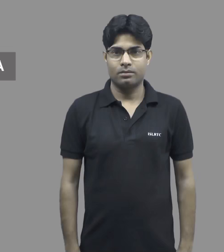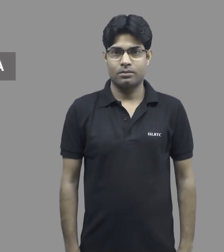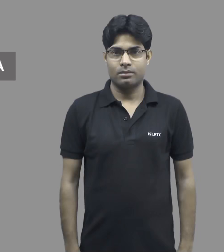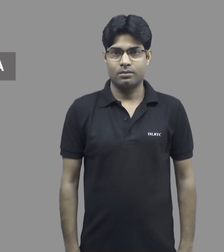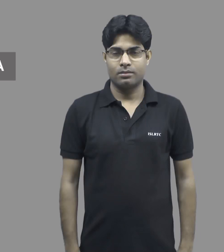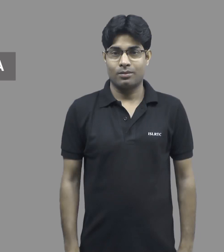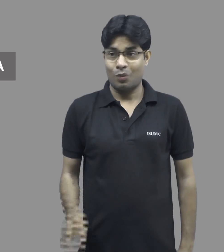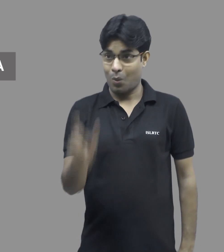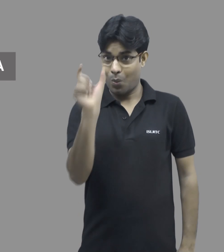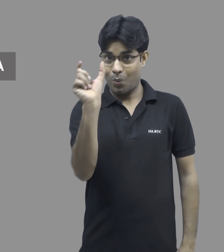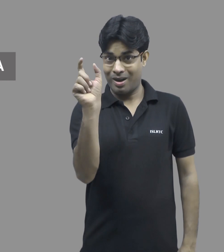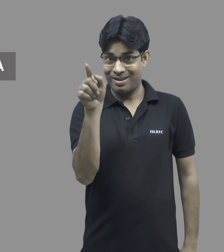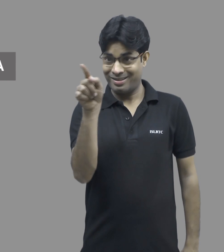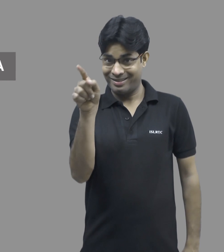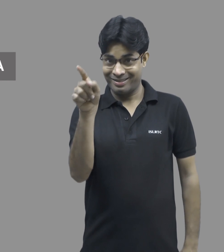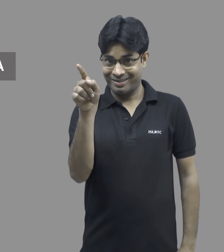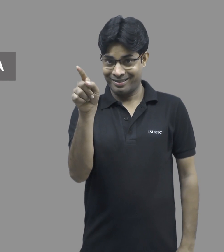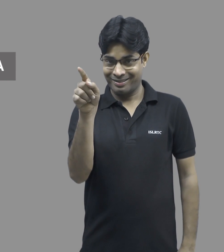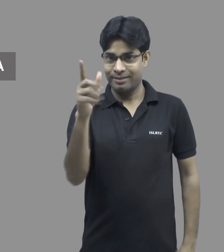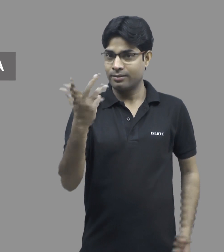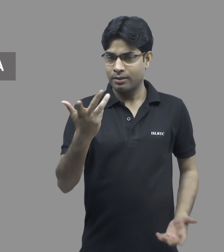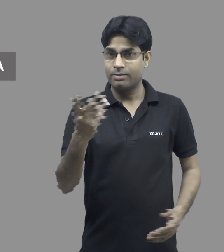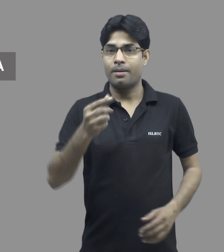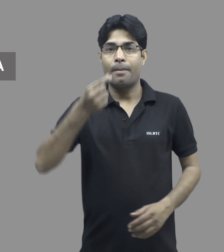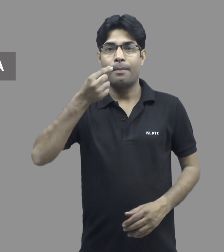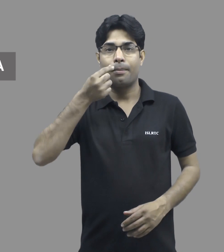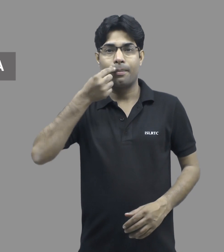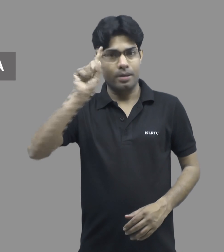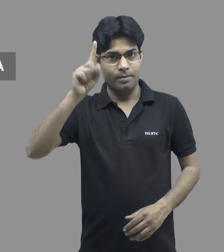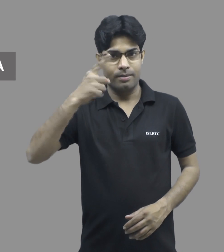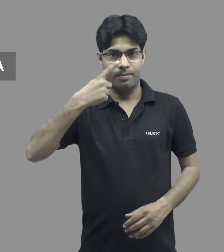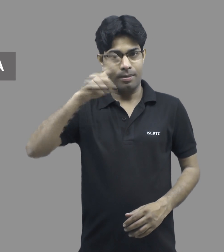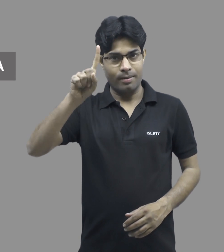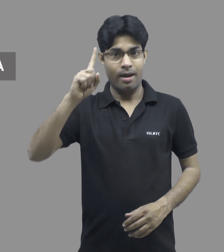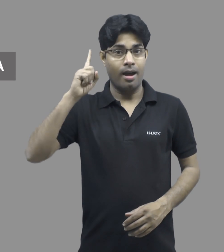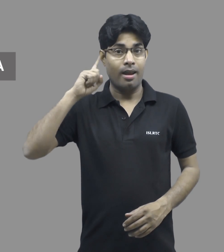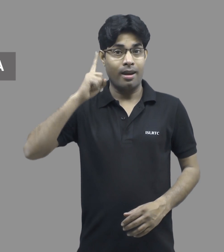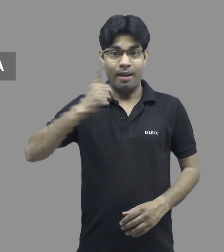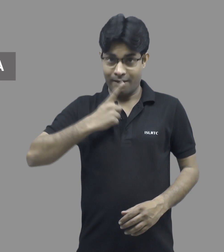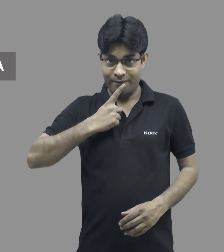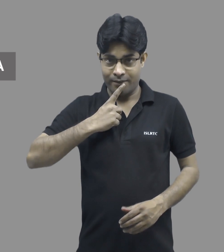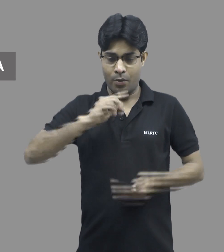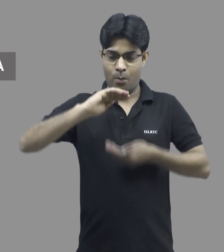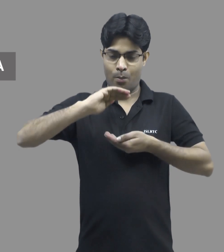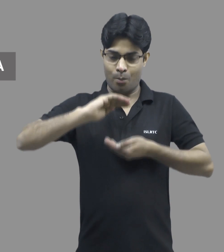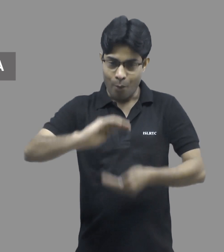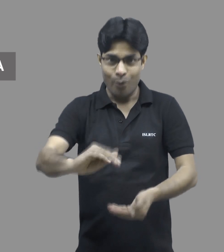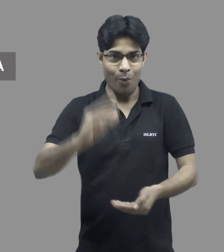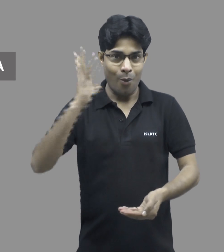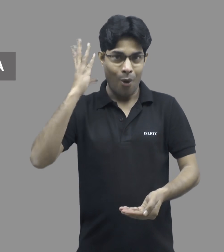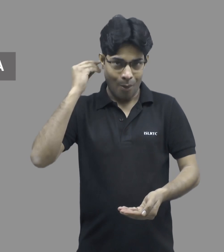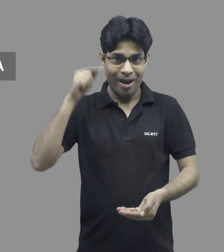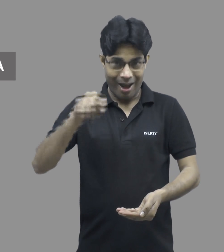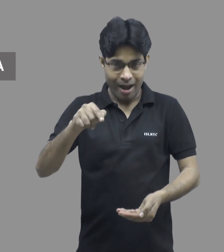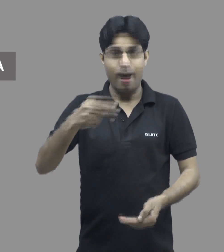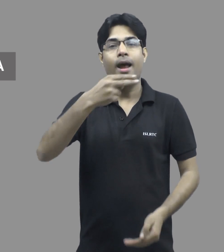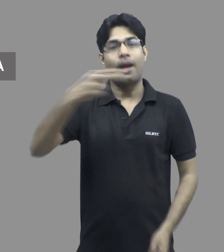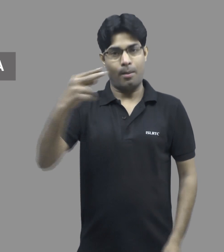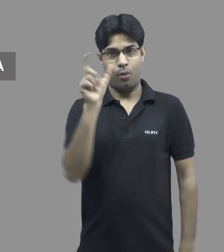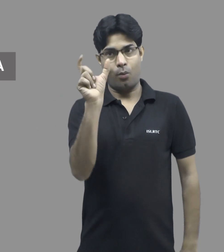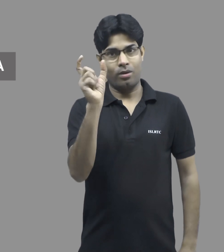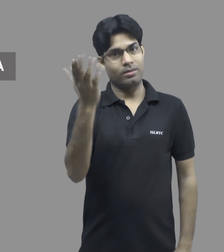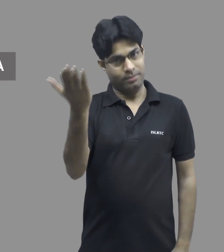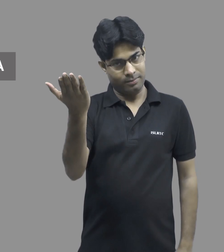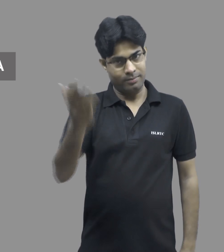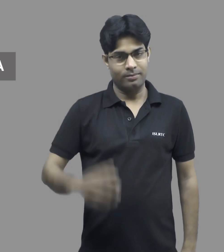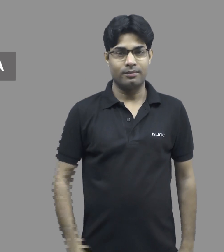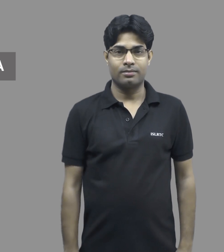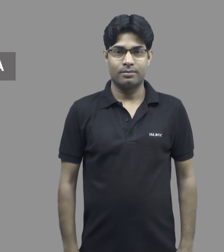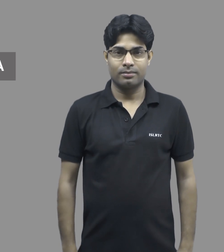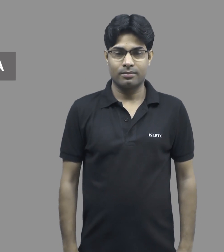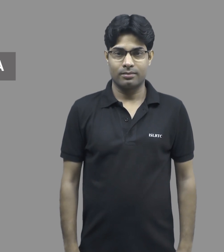CODA